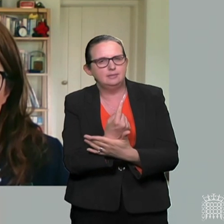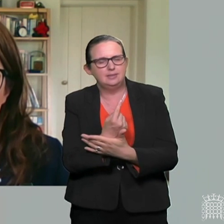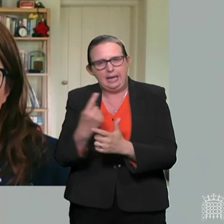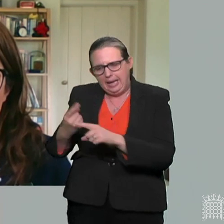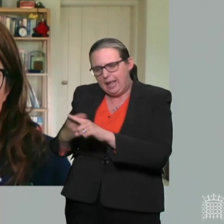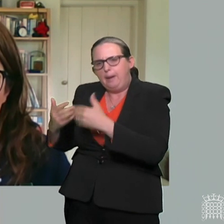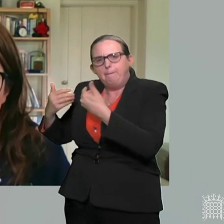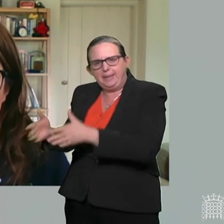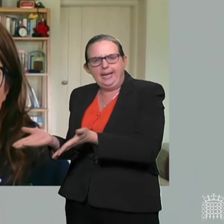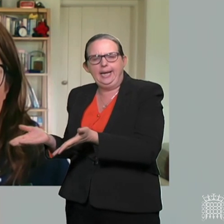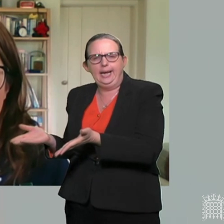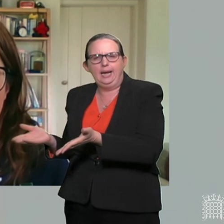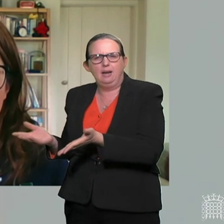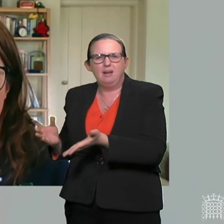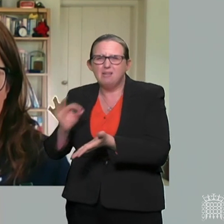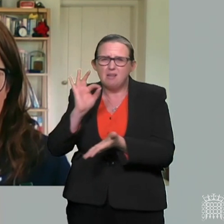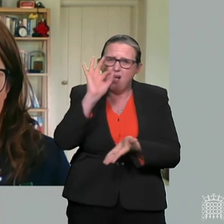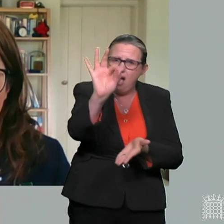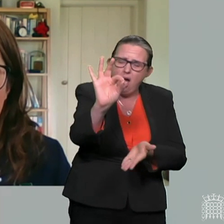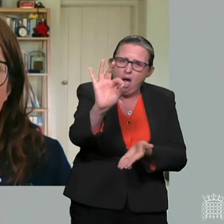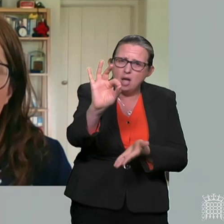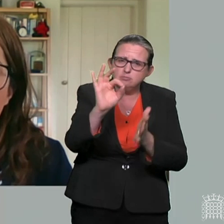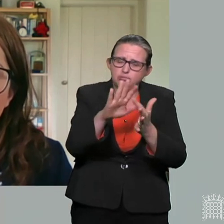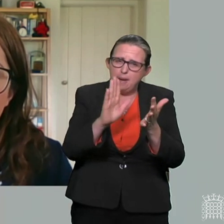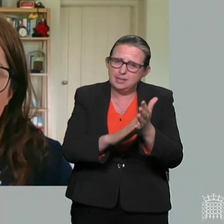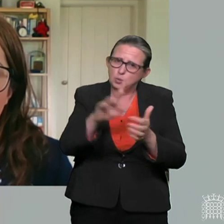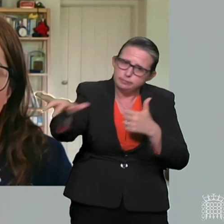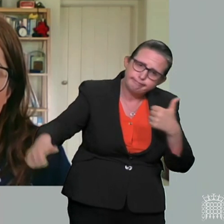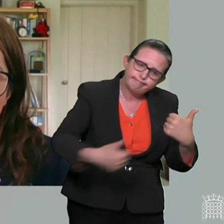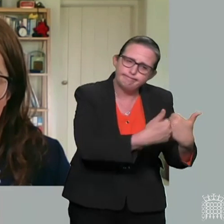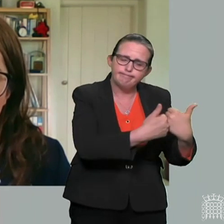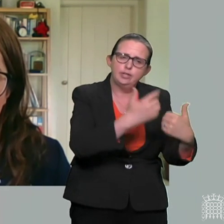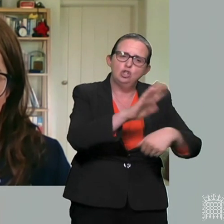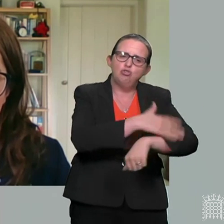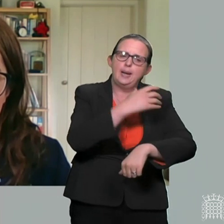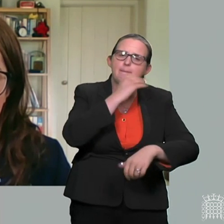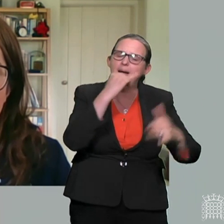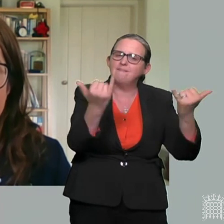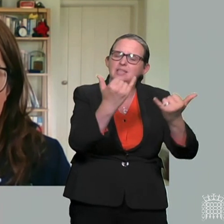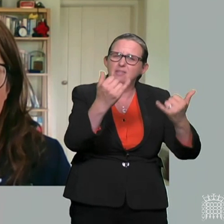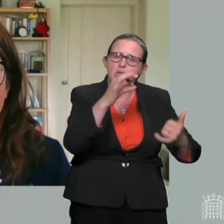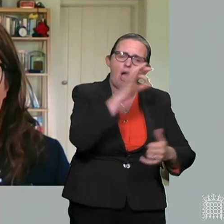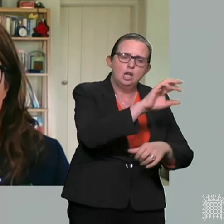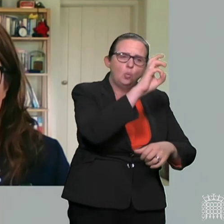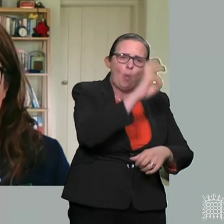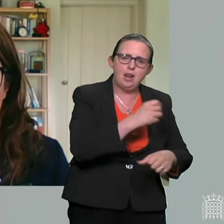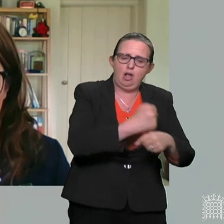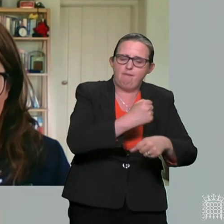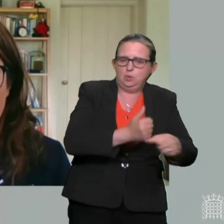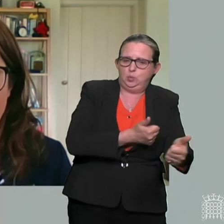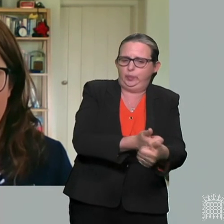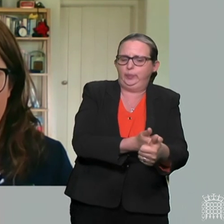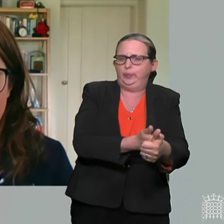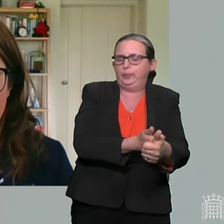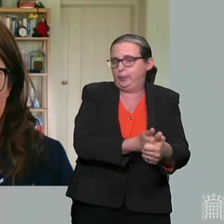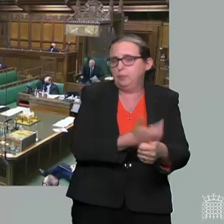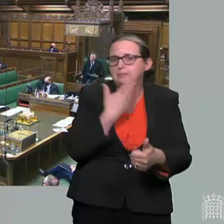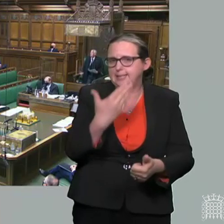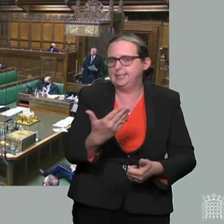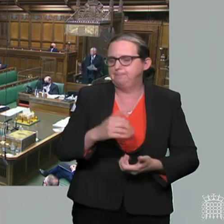So will my right honourable Friend help us by giving the Green Man festival his full support, and encourage the Welsh Government to get behind the festival at long last?